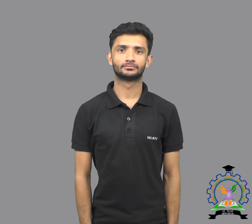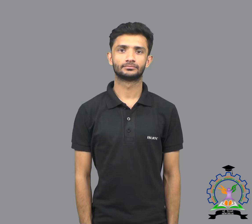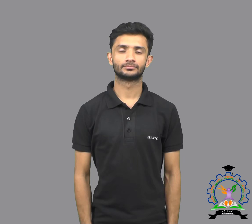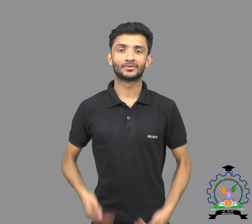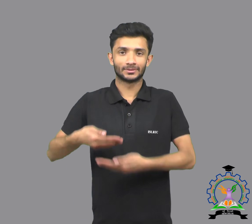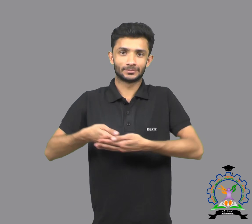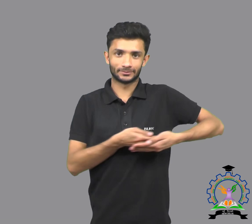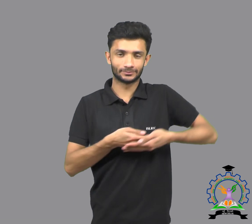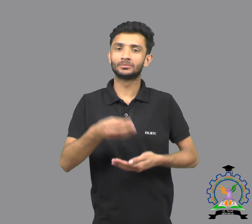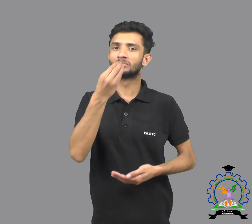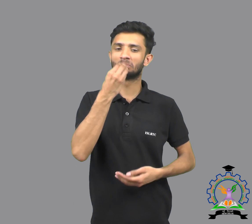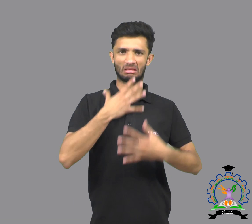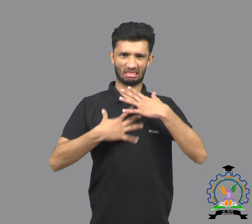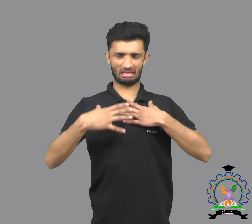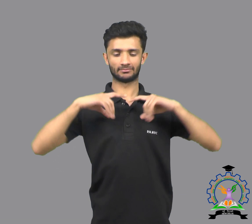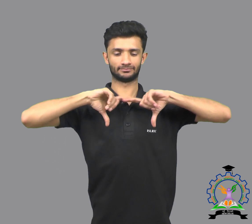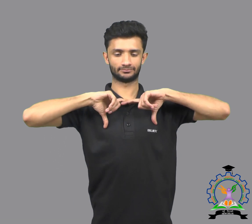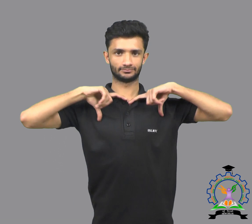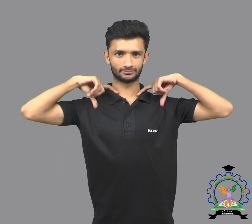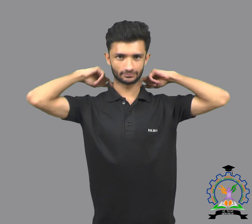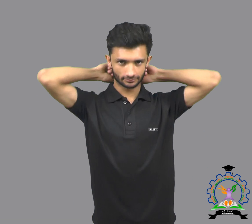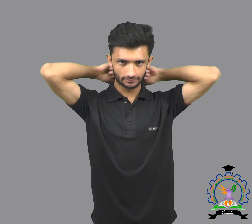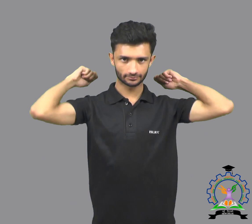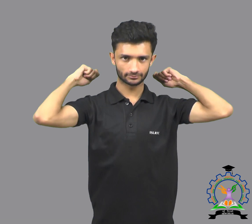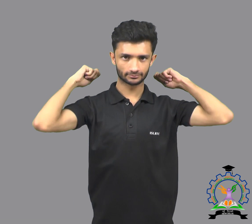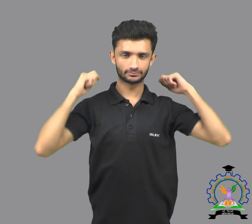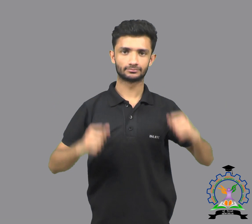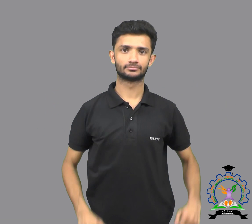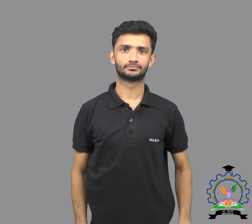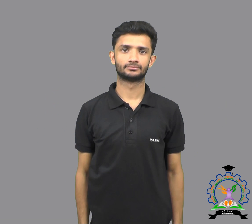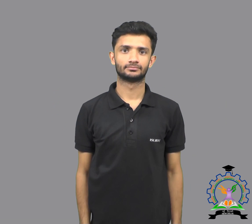BIB